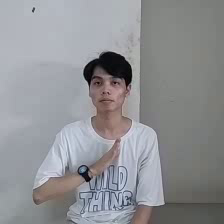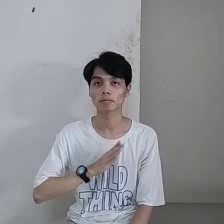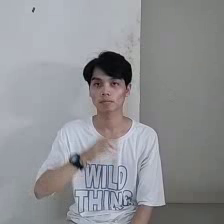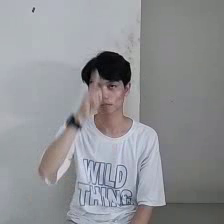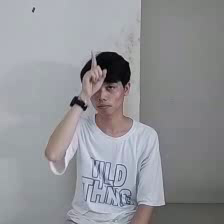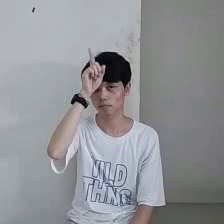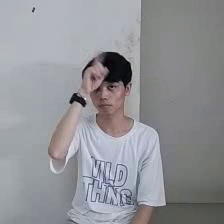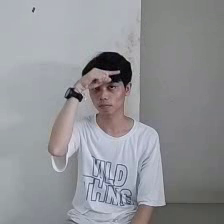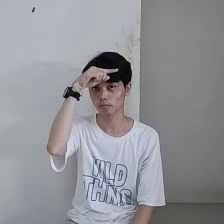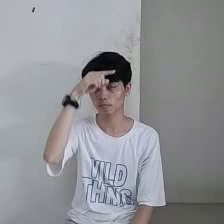Bộ y tế